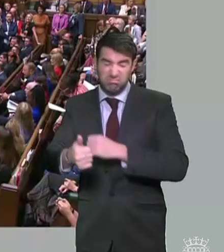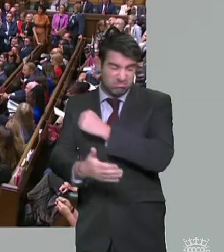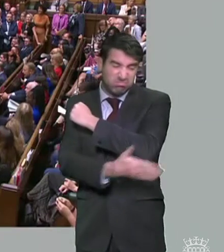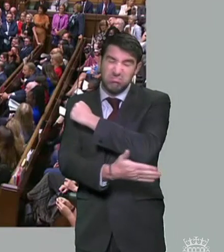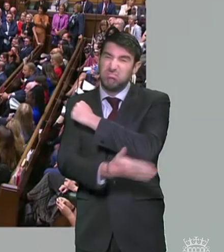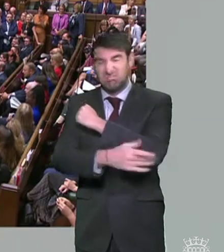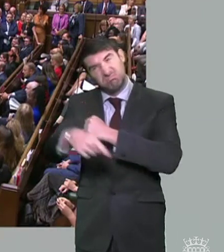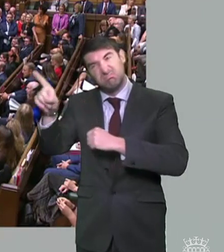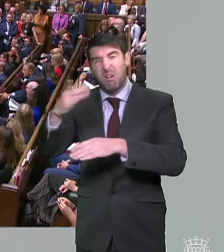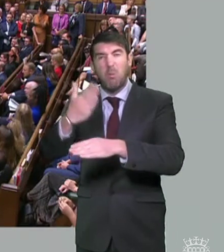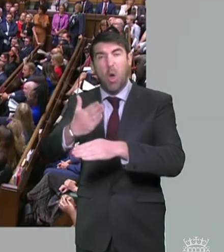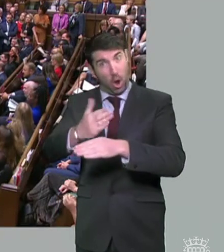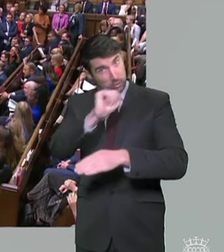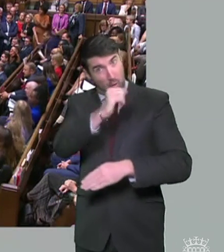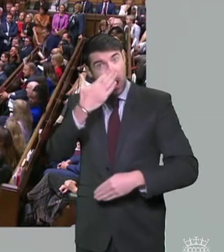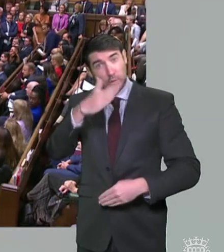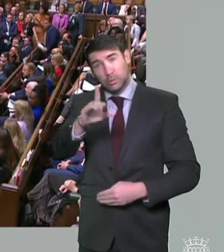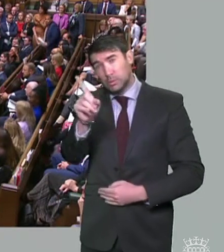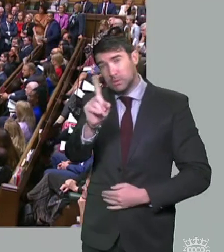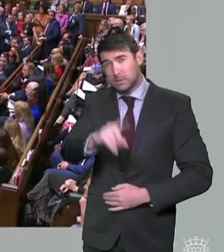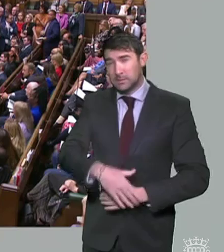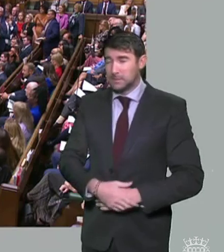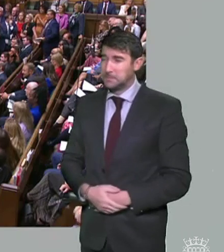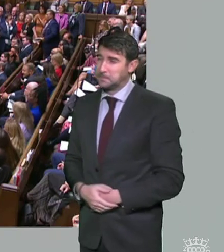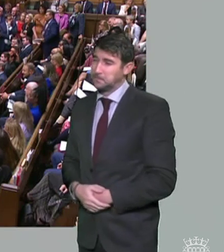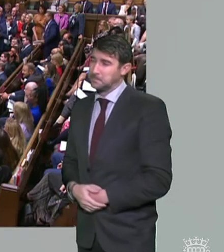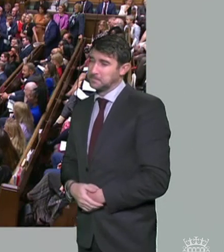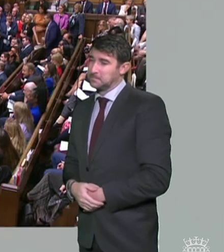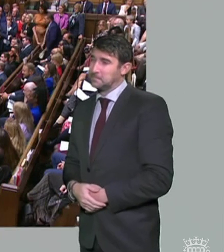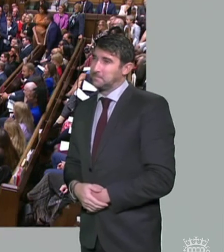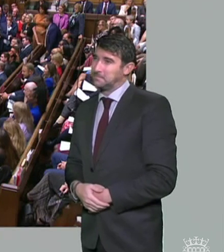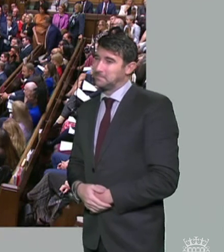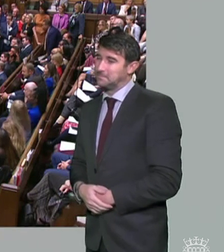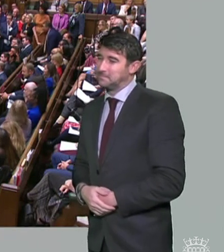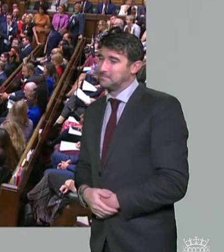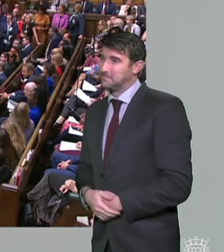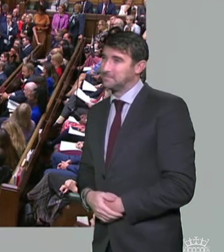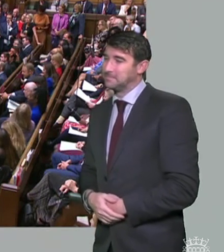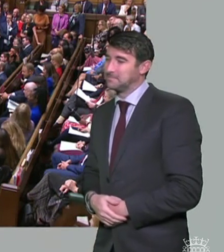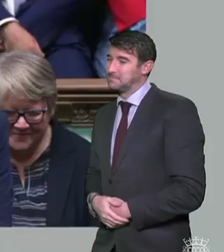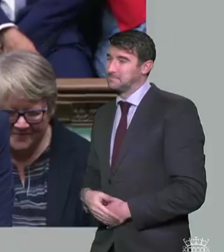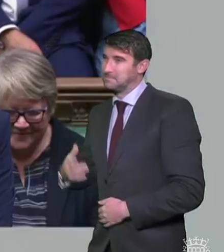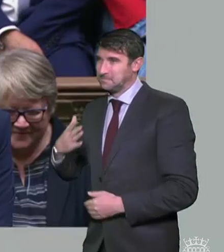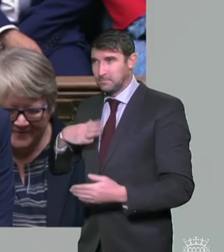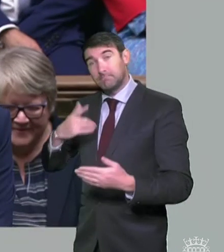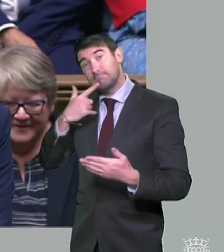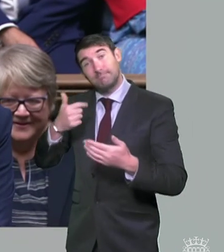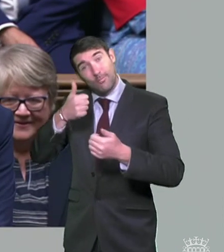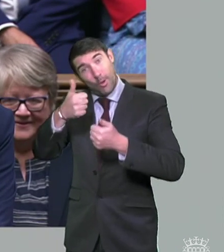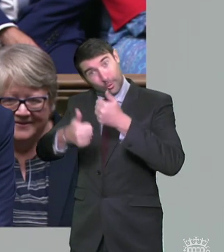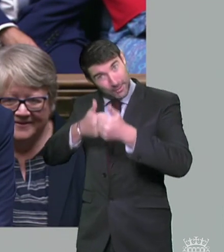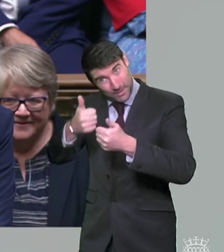I congratulate the honourable Lady on her first Prime Minister’s question.